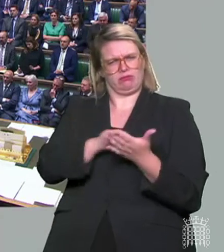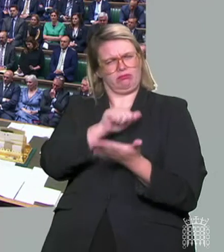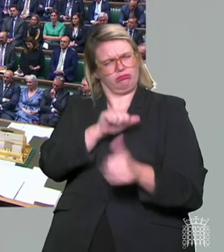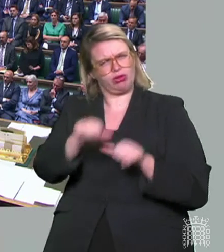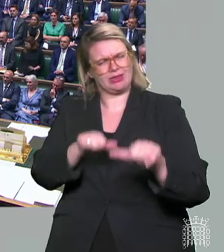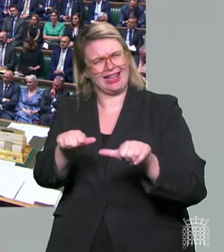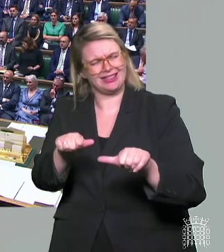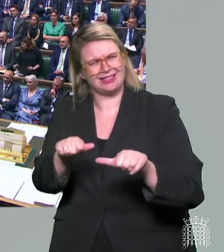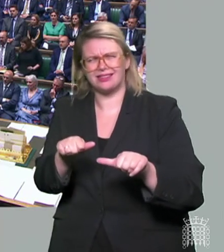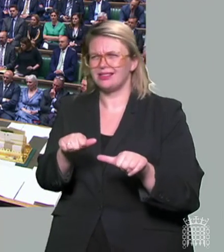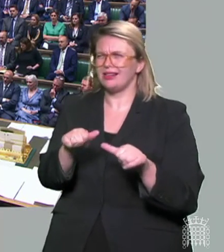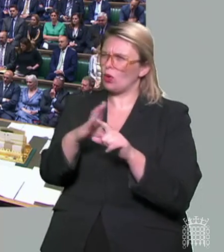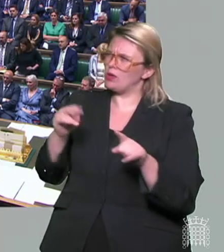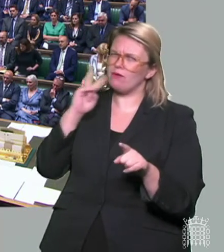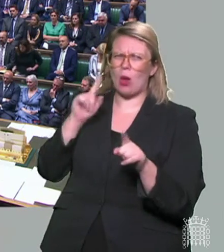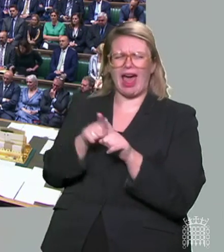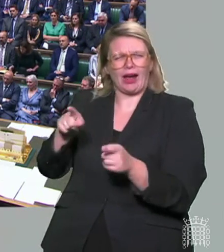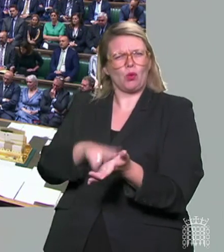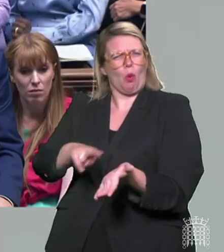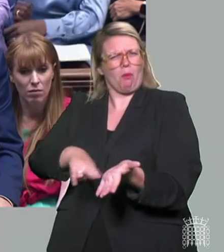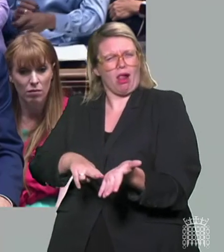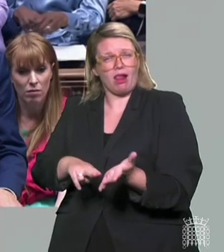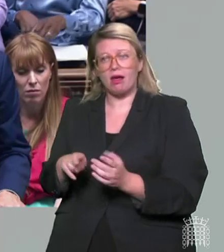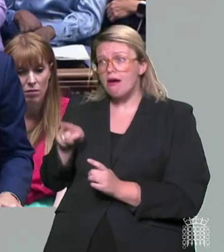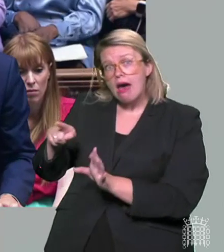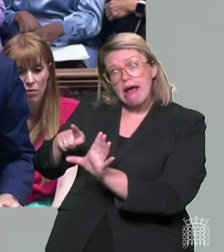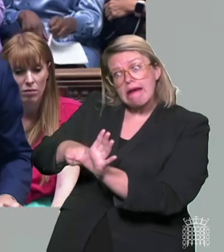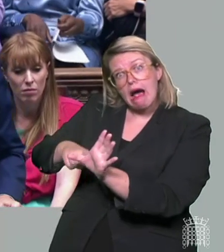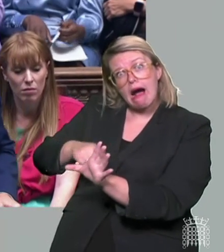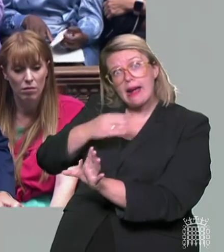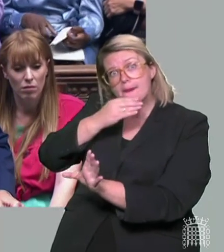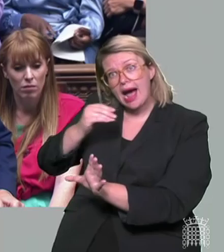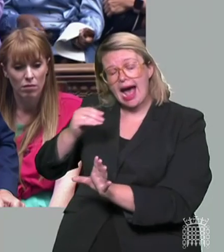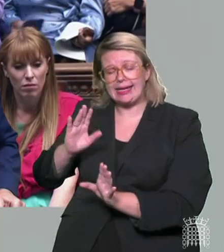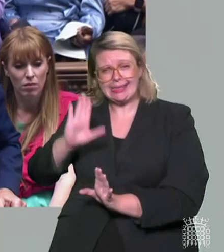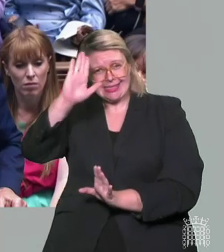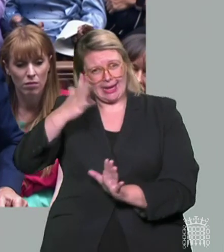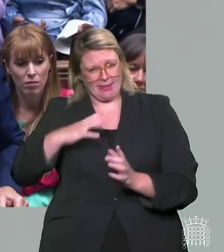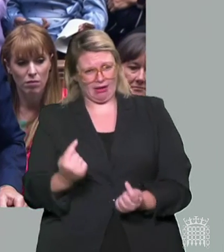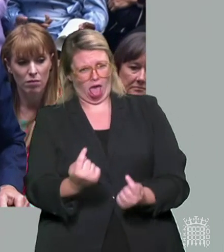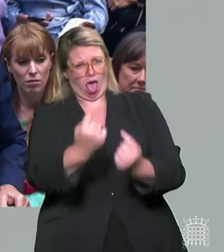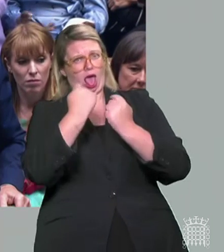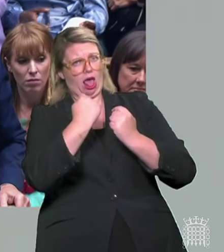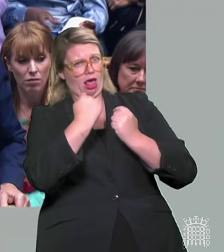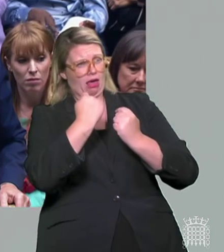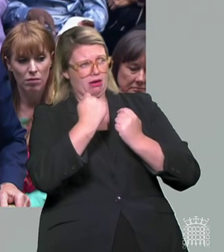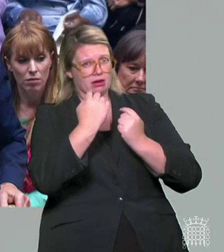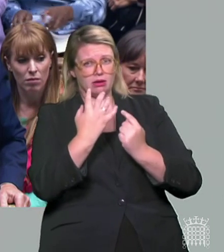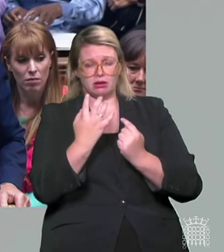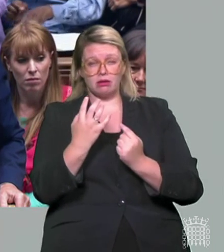When that young man reported his attack to a Government Whip, she asked him if he was gay.